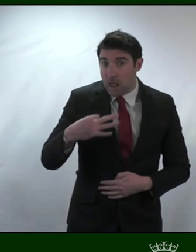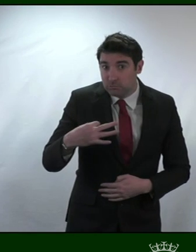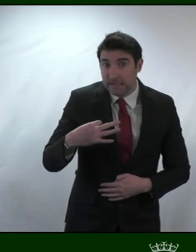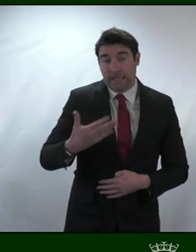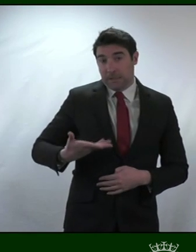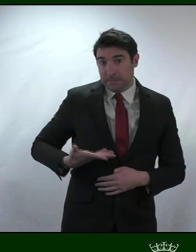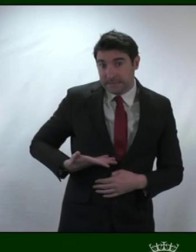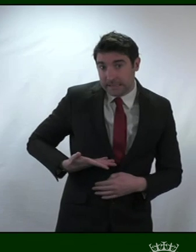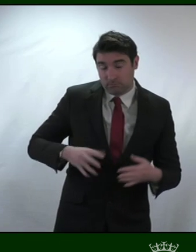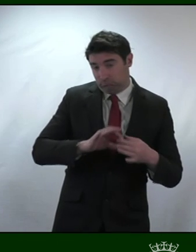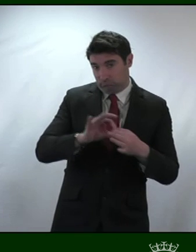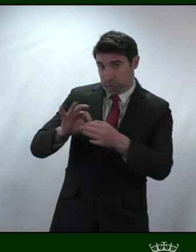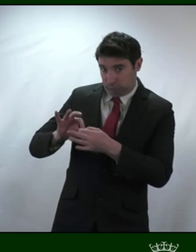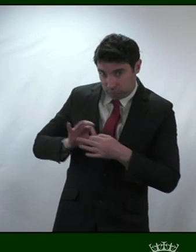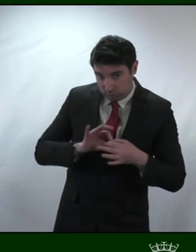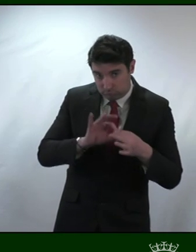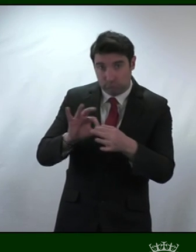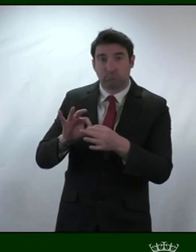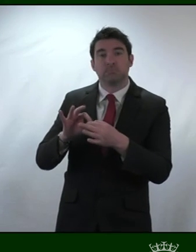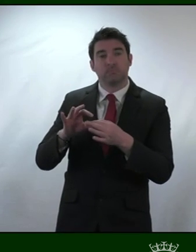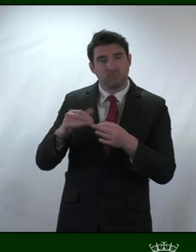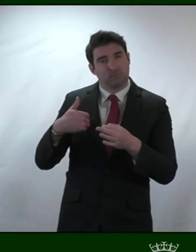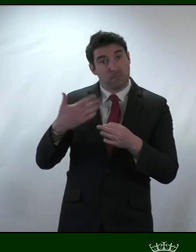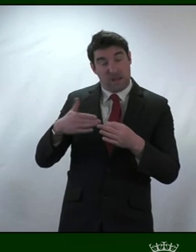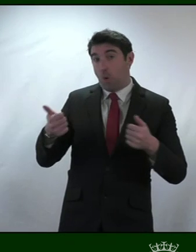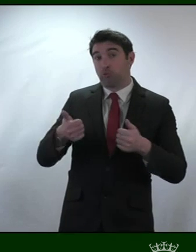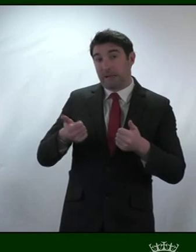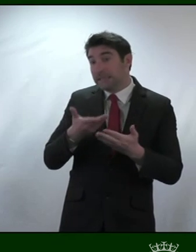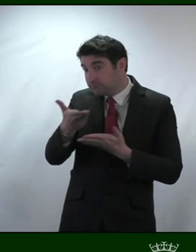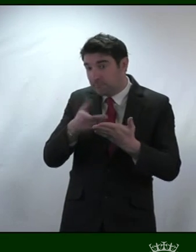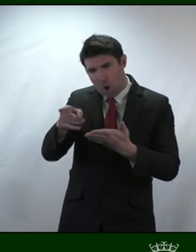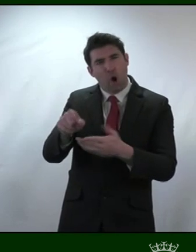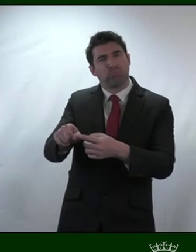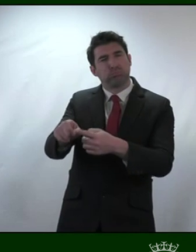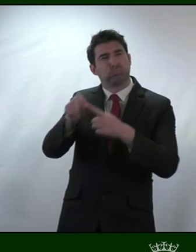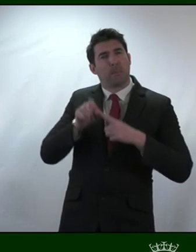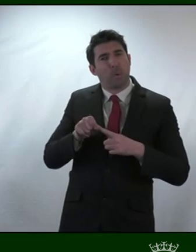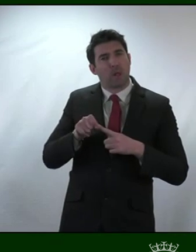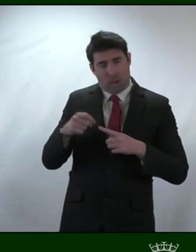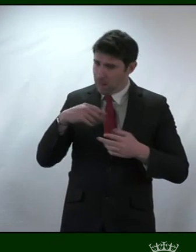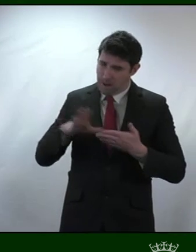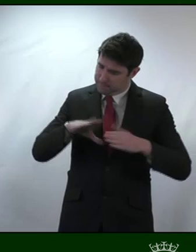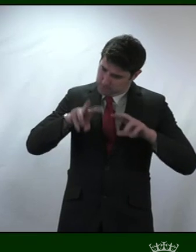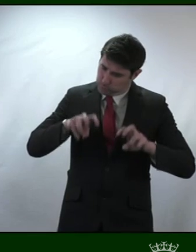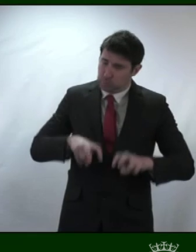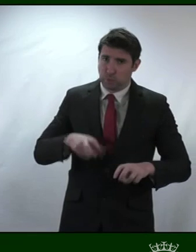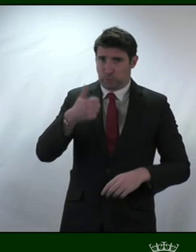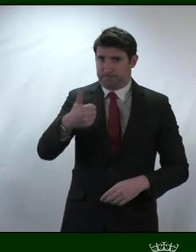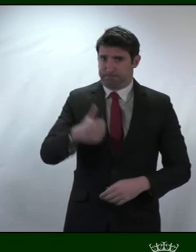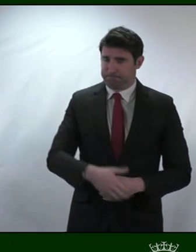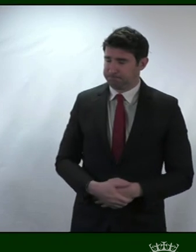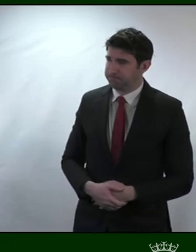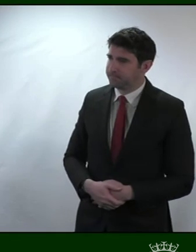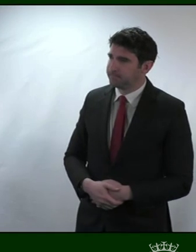We have been in initial discussions with Buckinghamshire about its proposals and are happy to taken them forward.